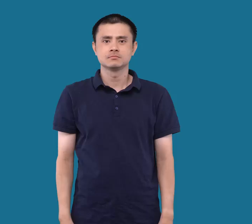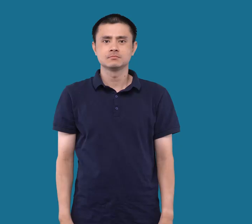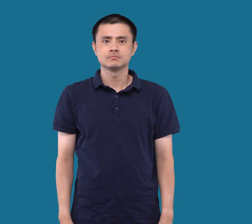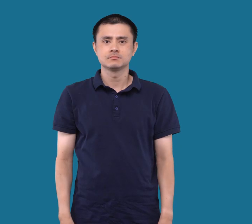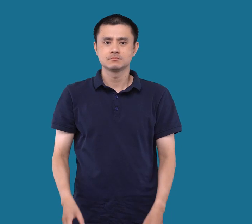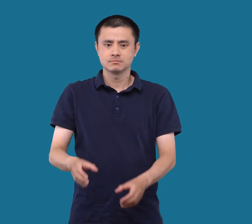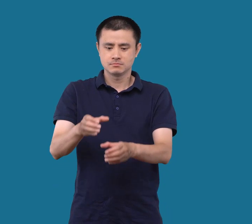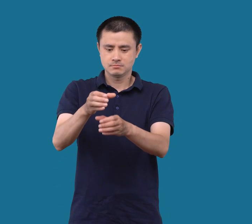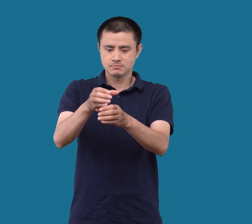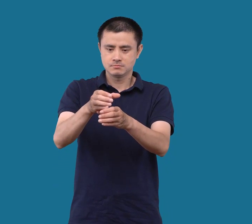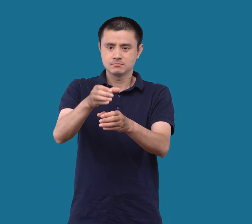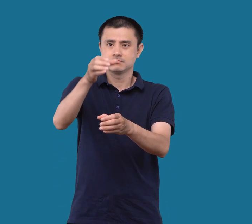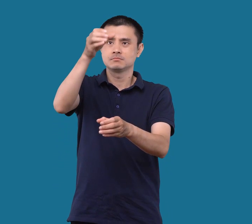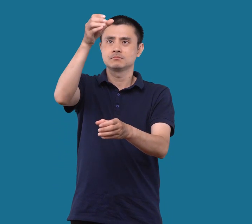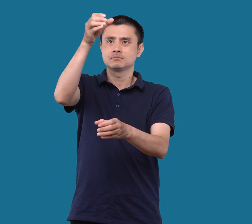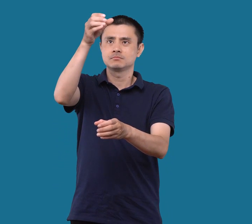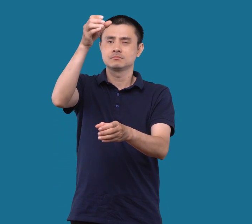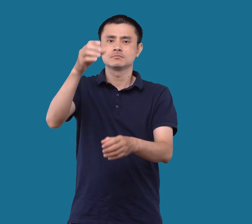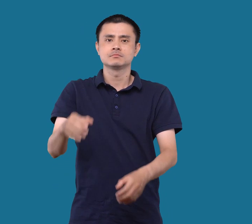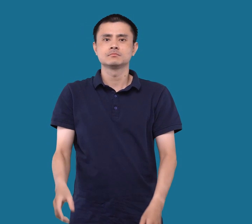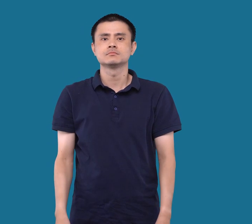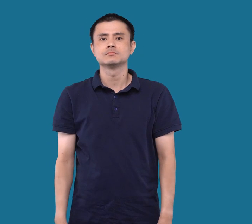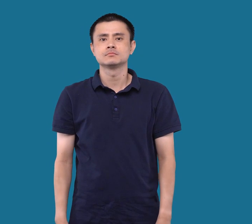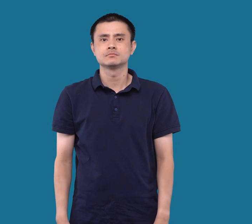cột